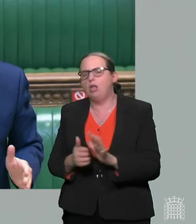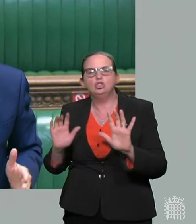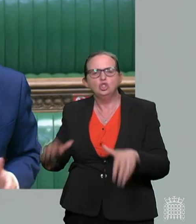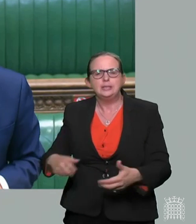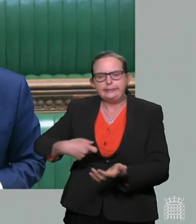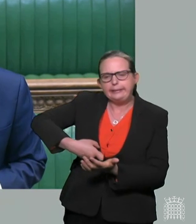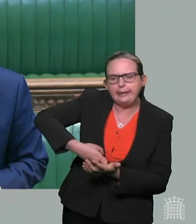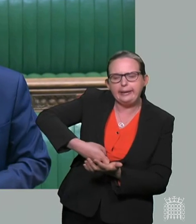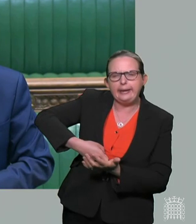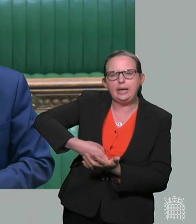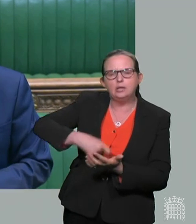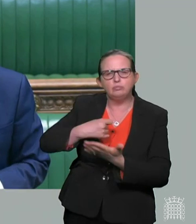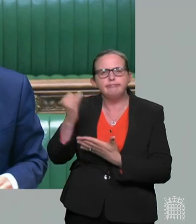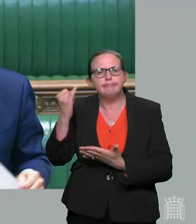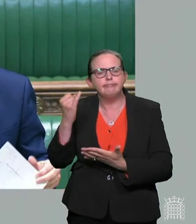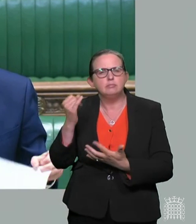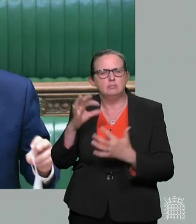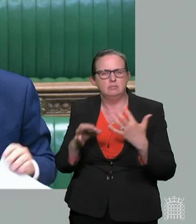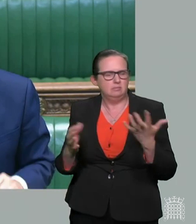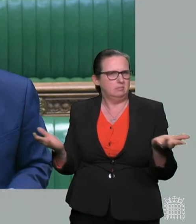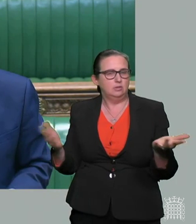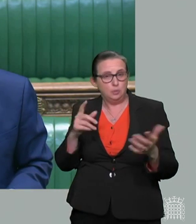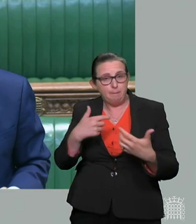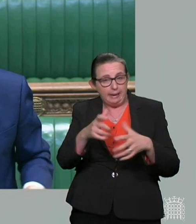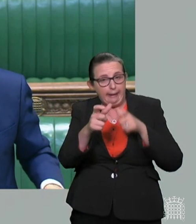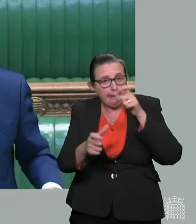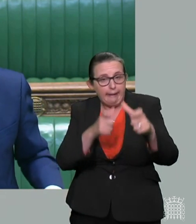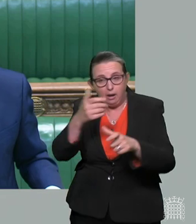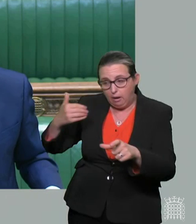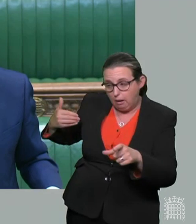There is no point pretending these things were not said.